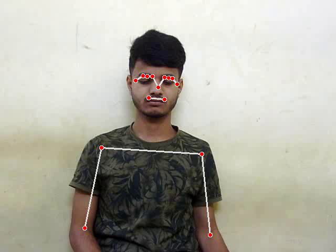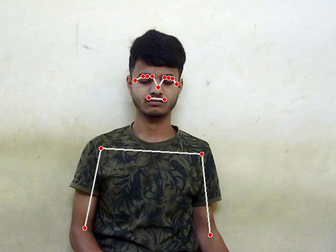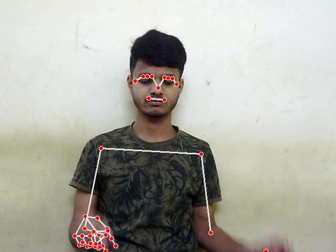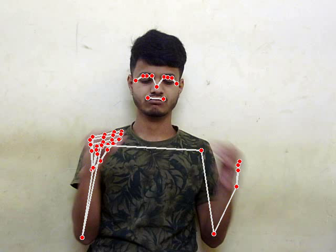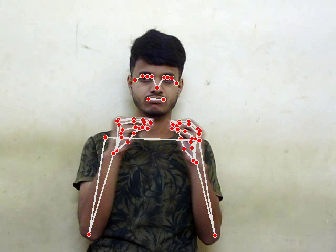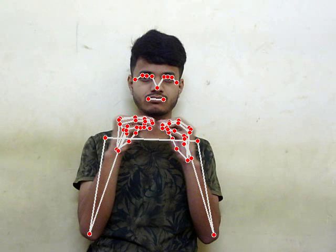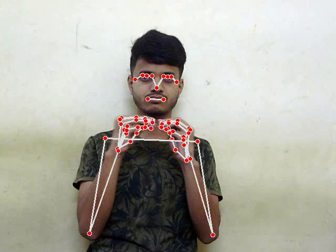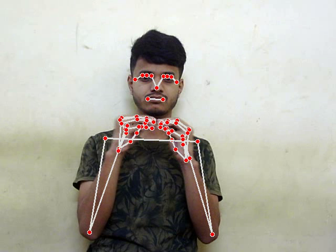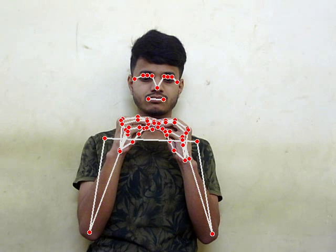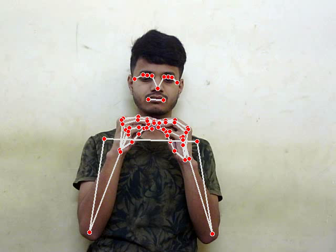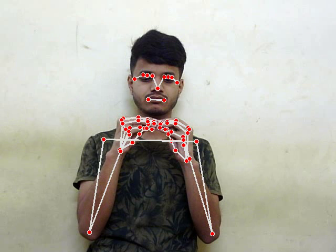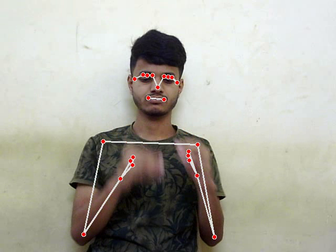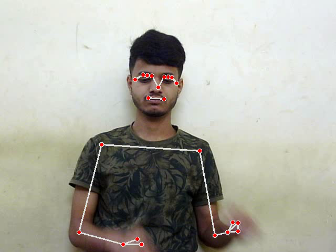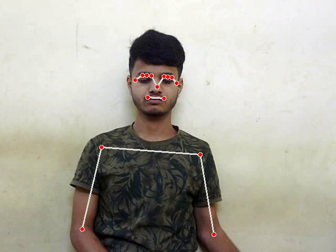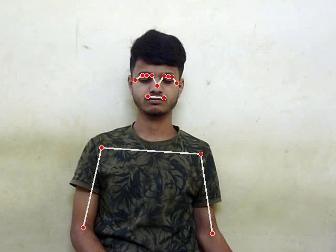more